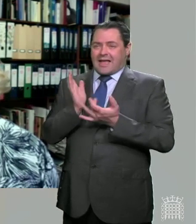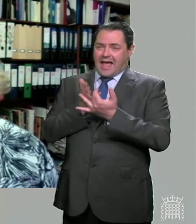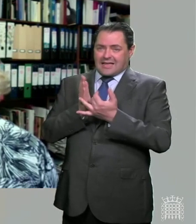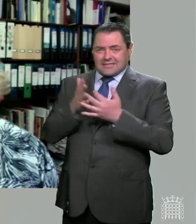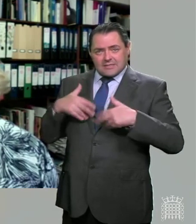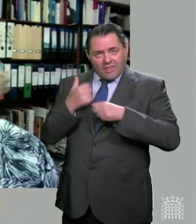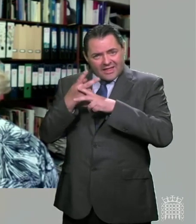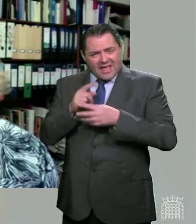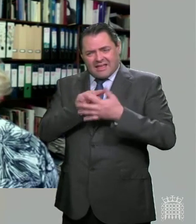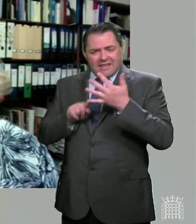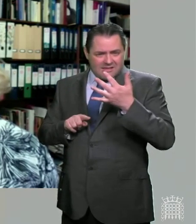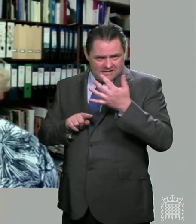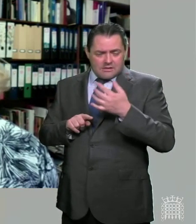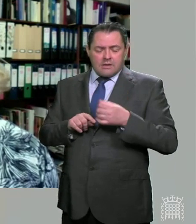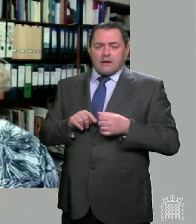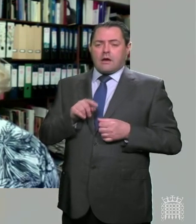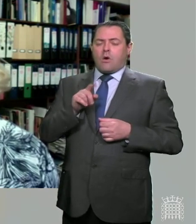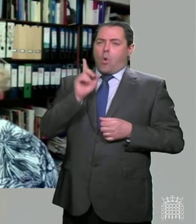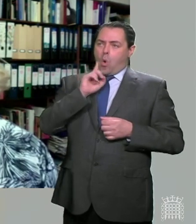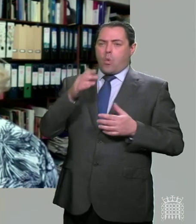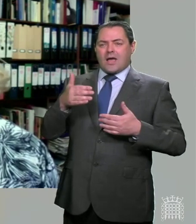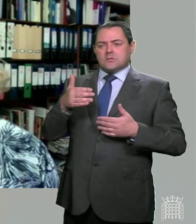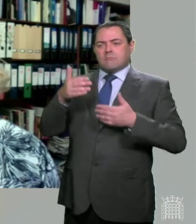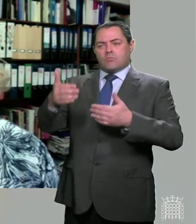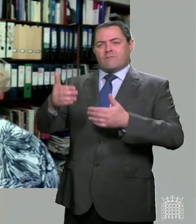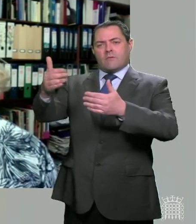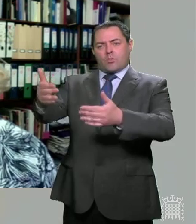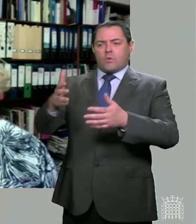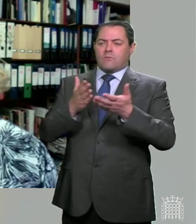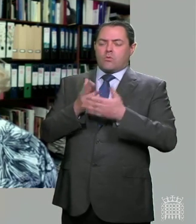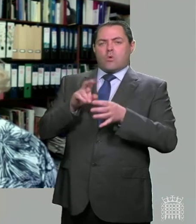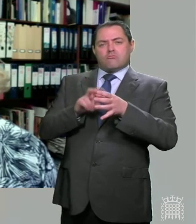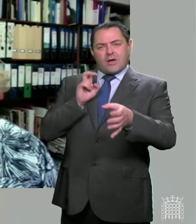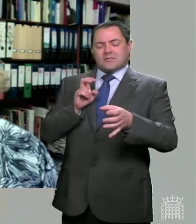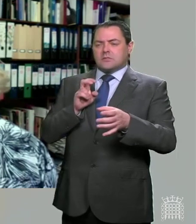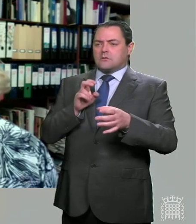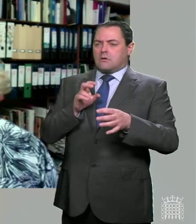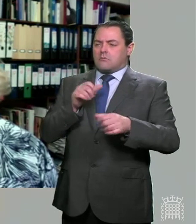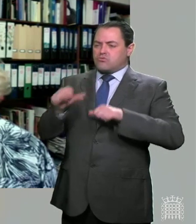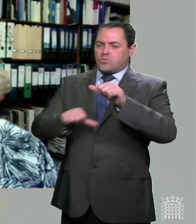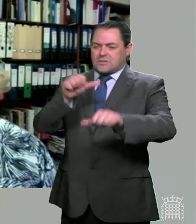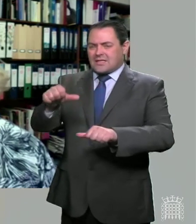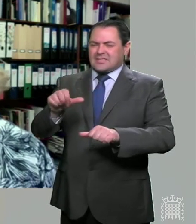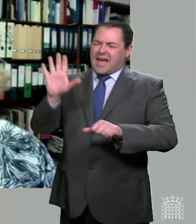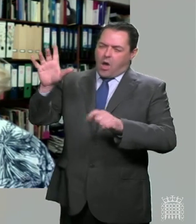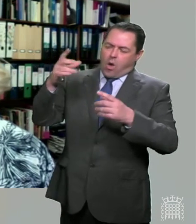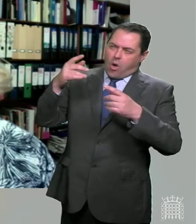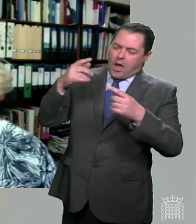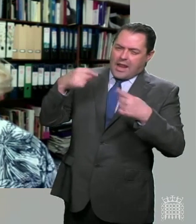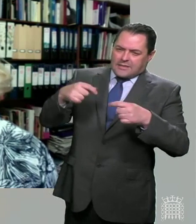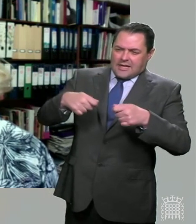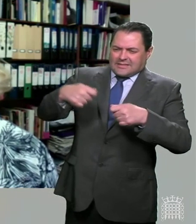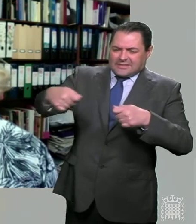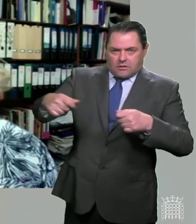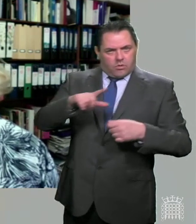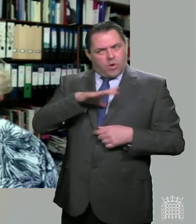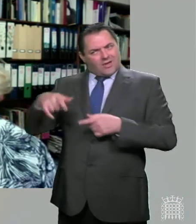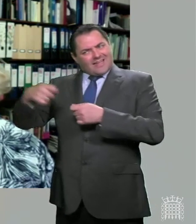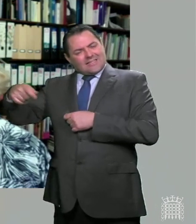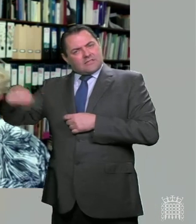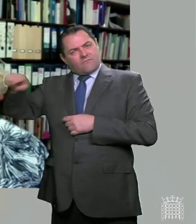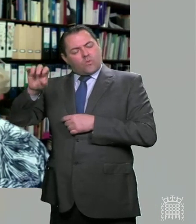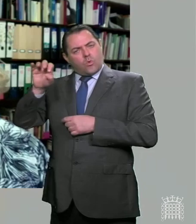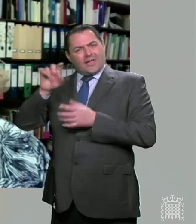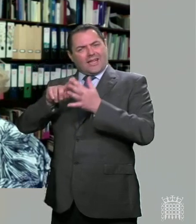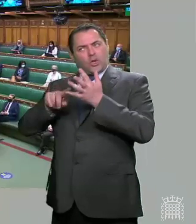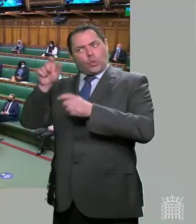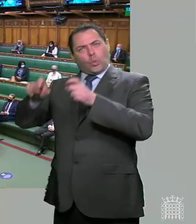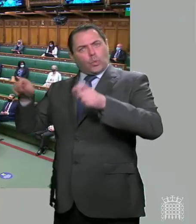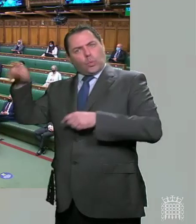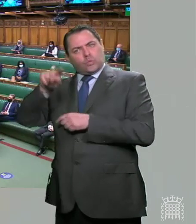This Government have demanded repeated grace periods during the Brexit process, so will he now finally agree to extend the deadline for EU citizens?